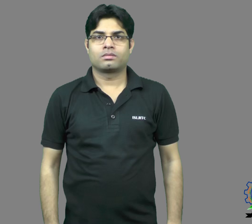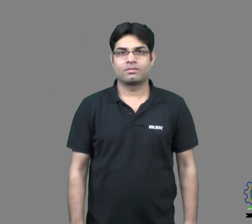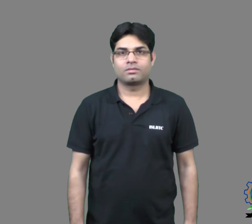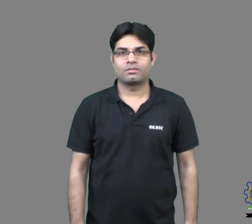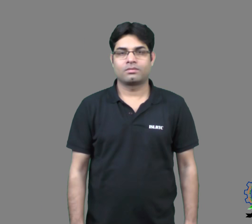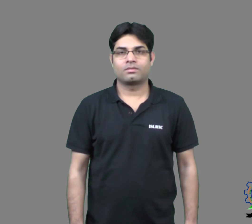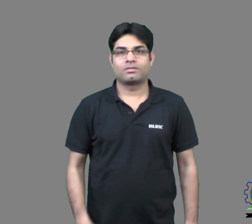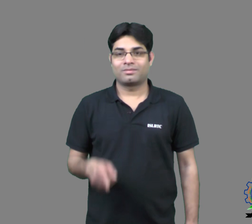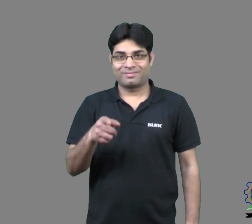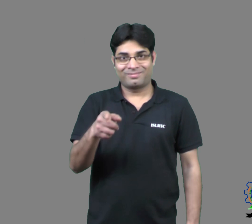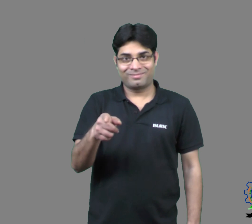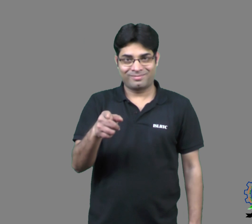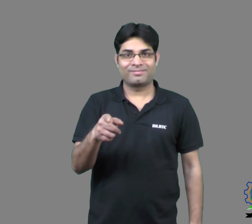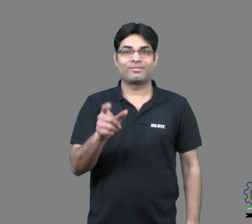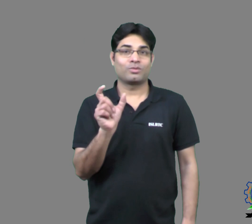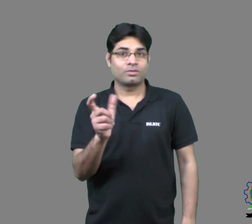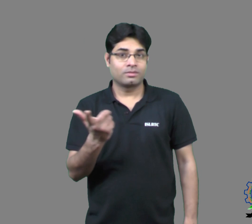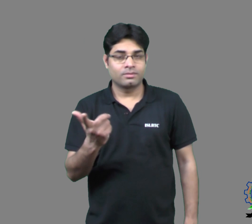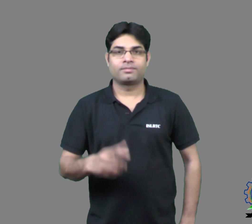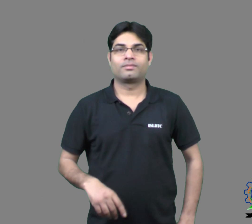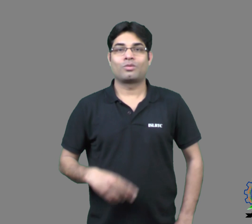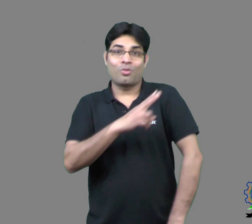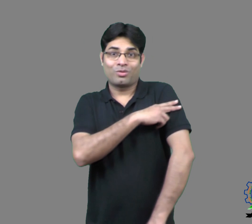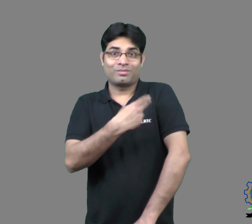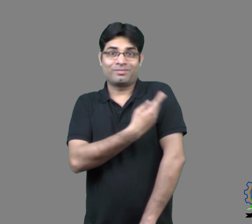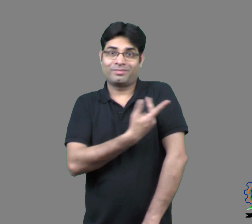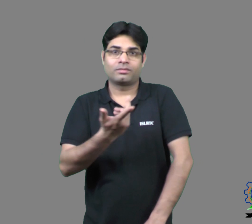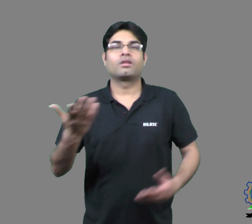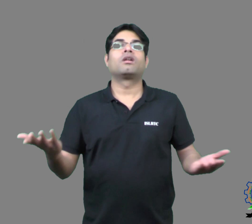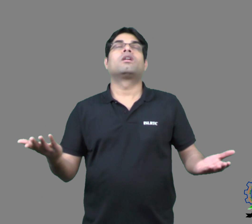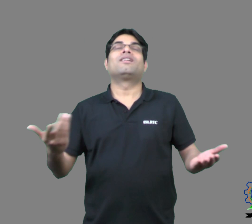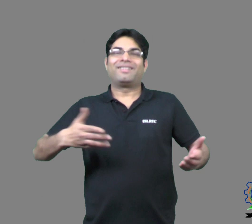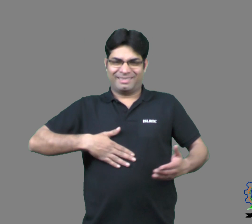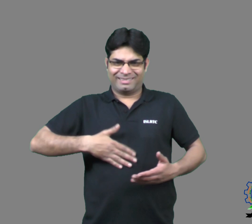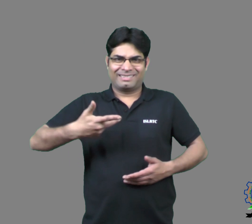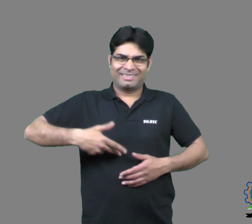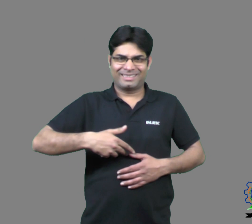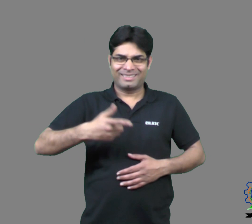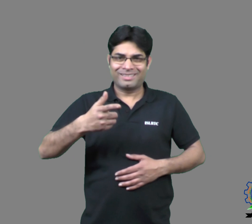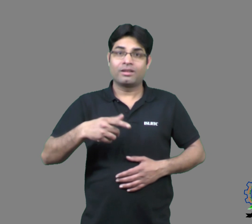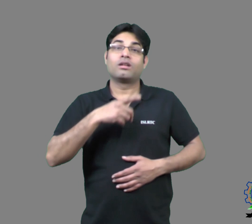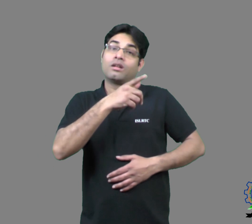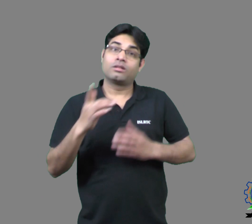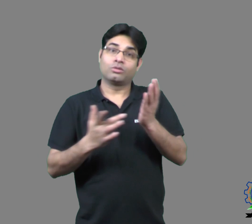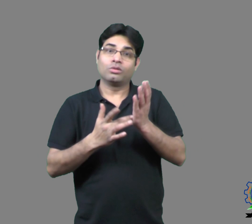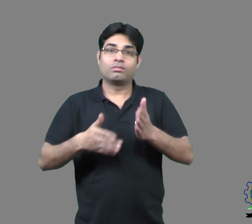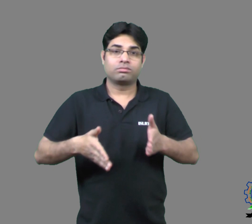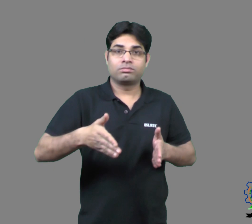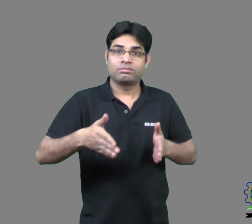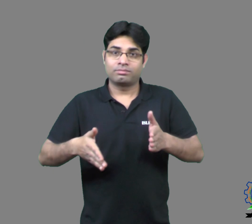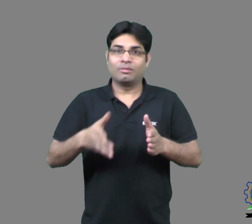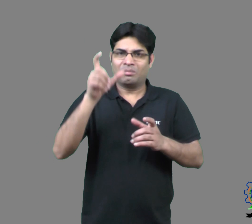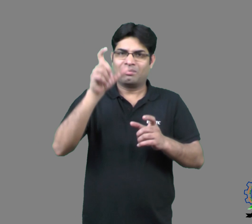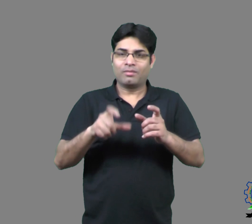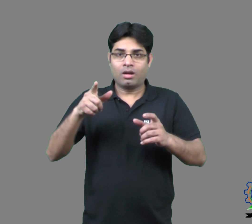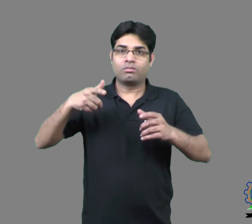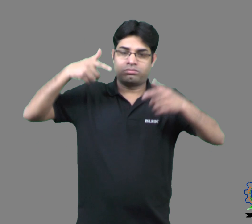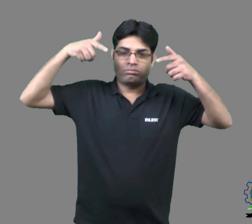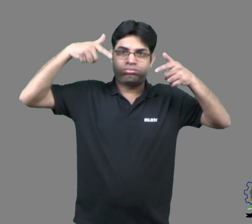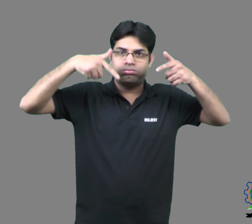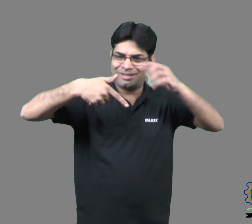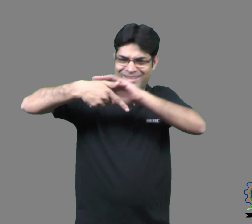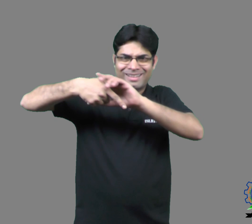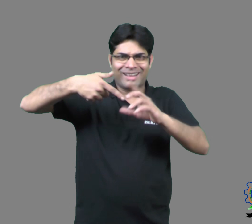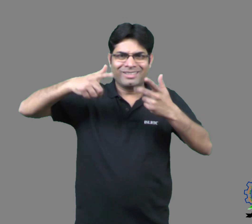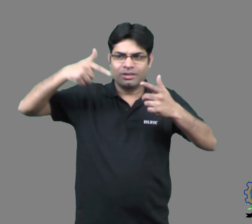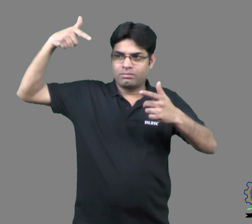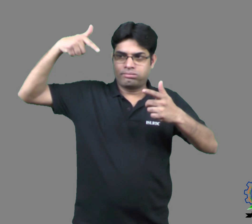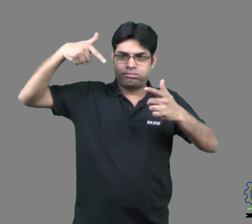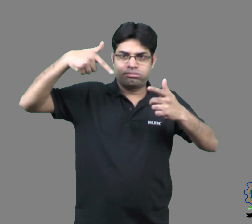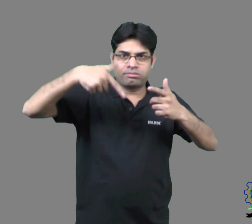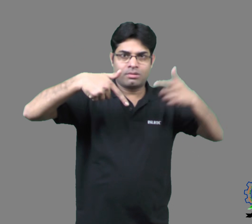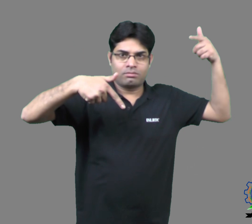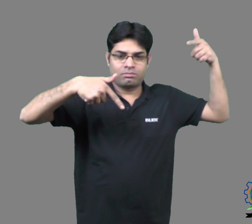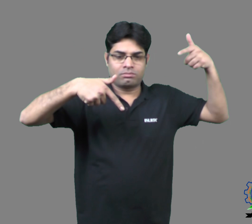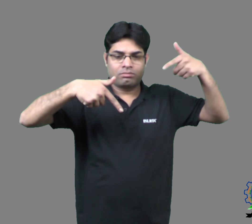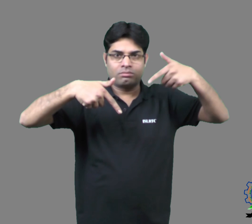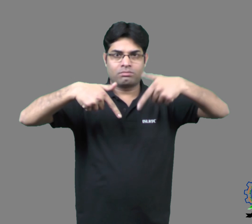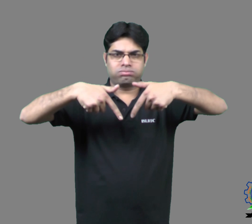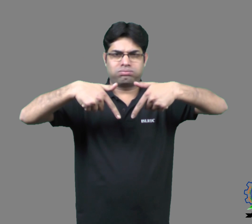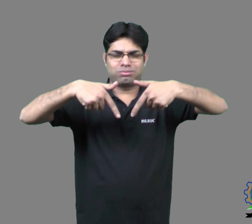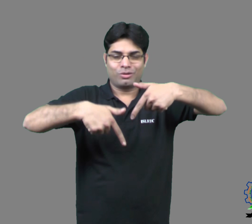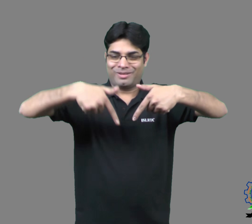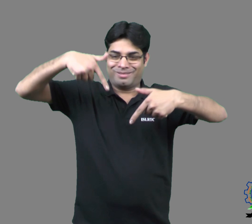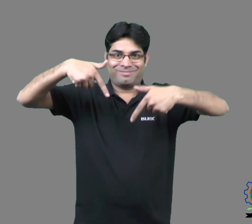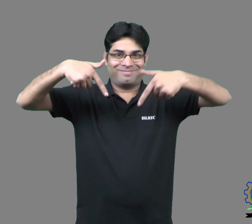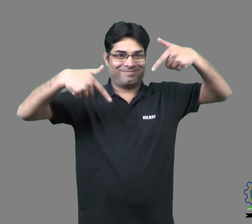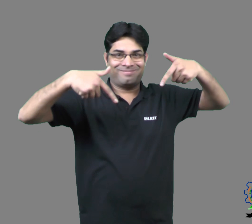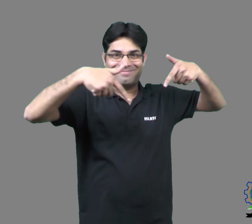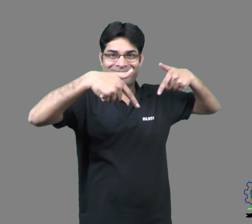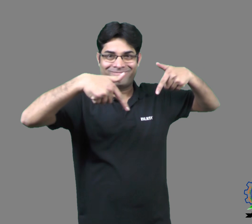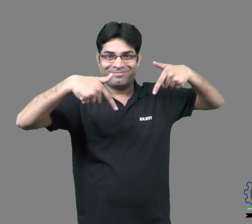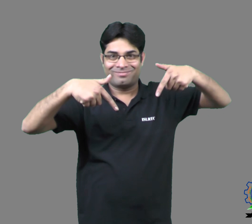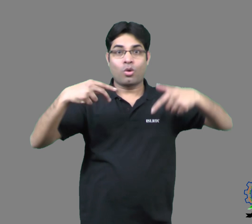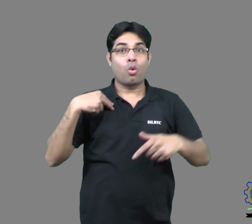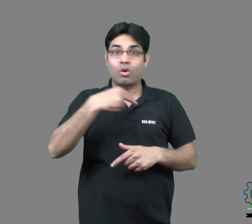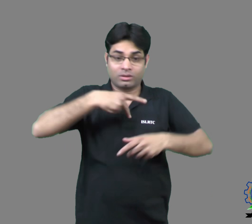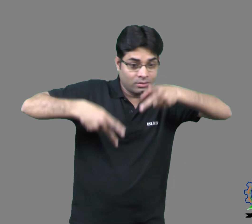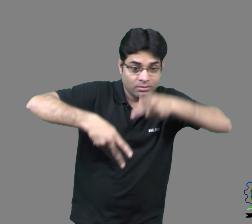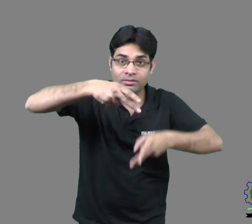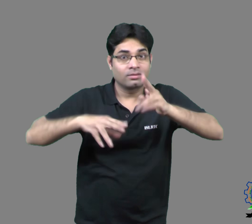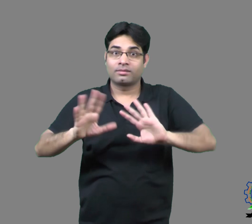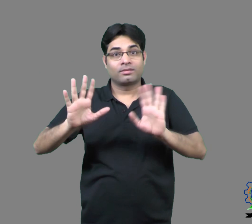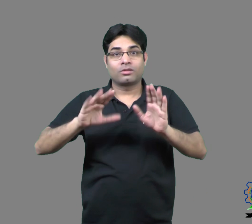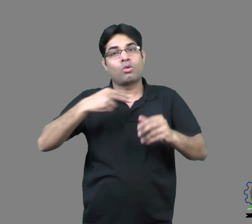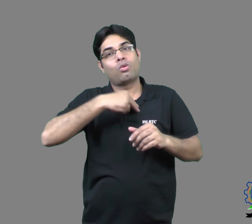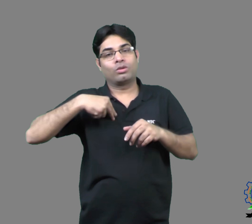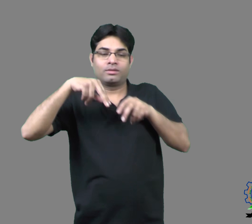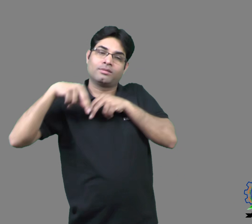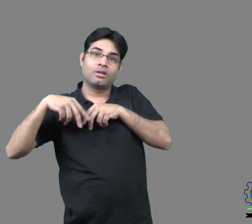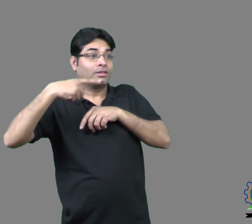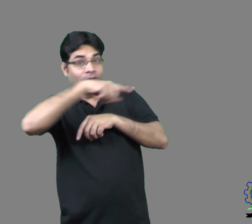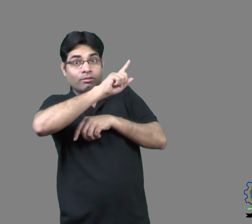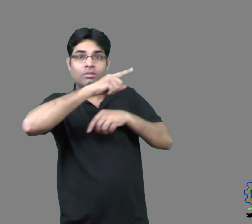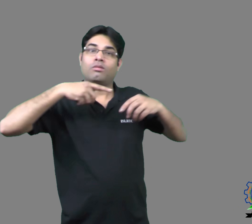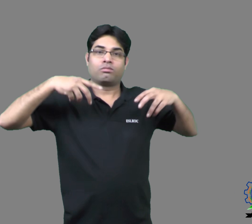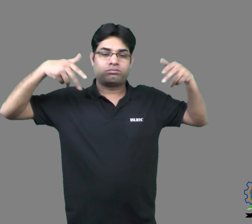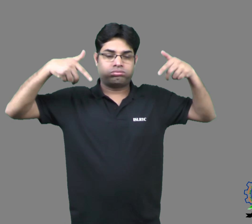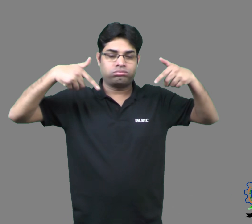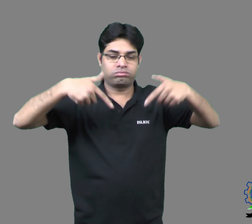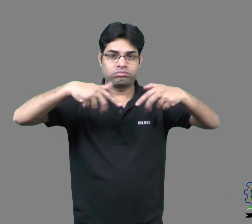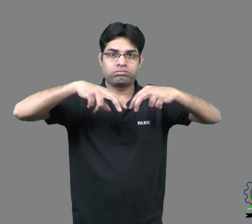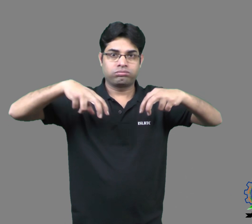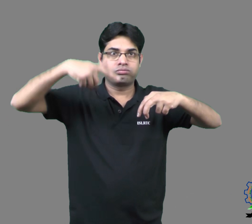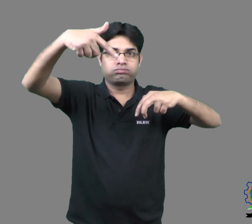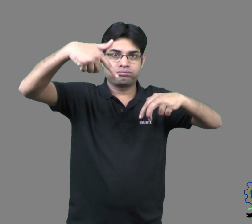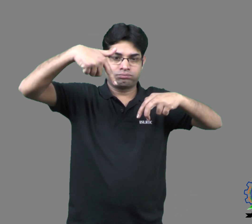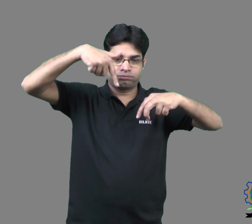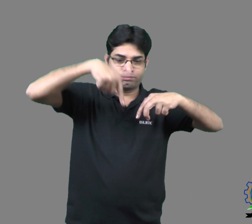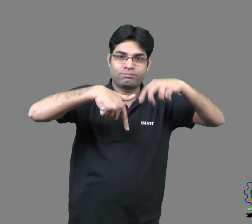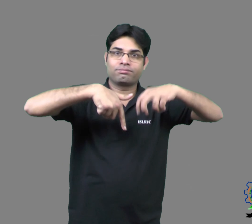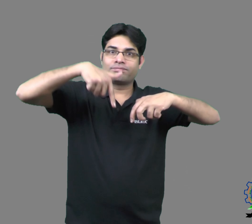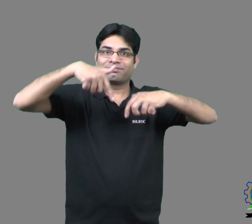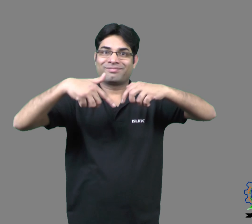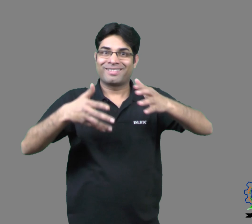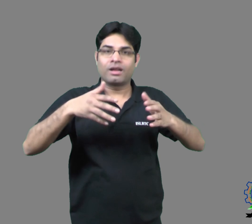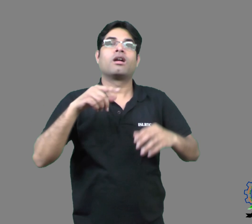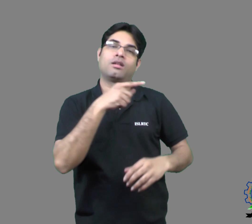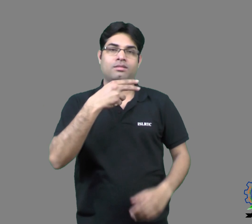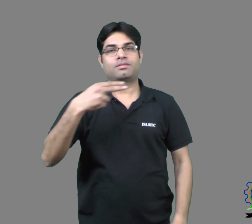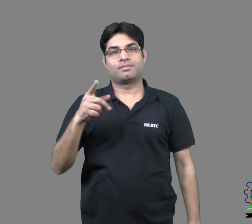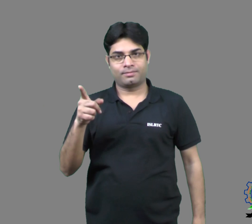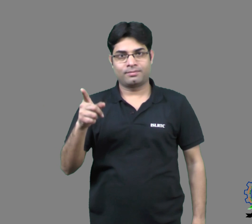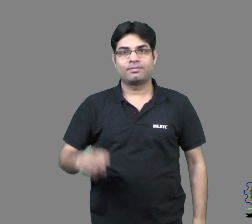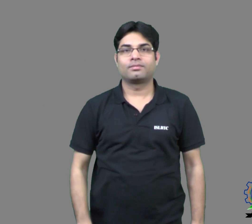Medical Robot